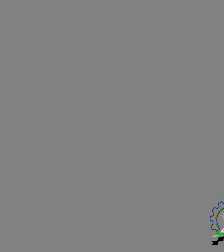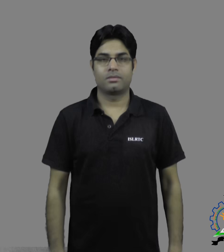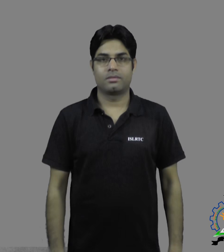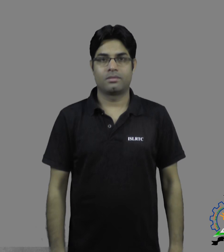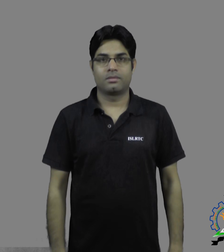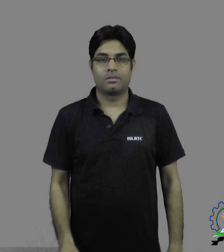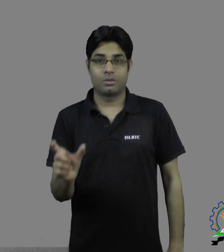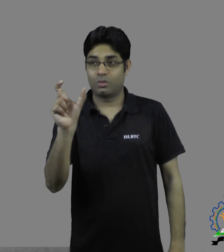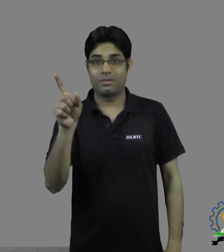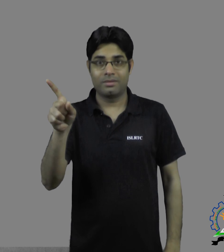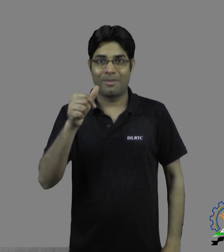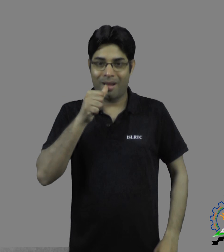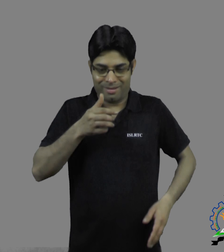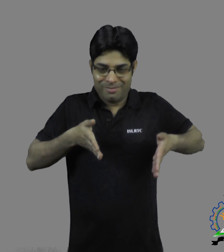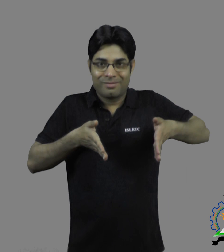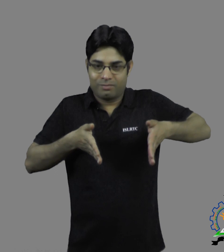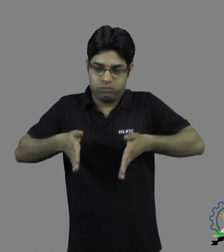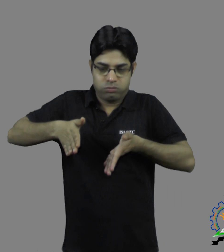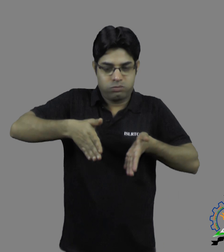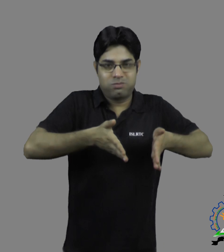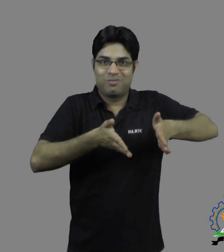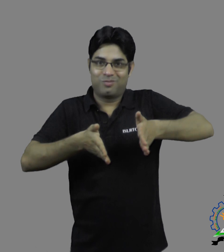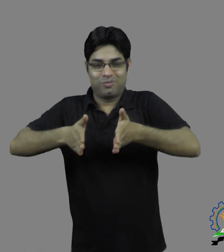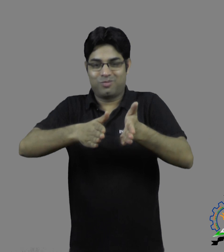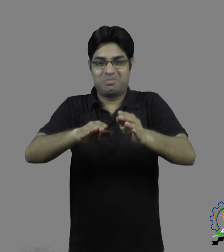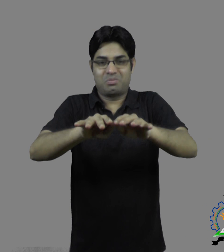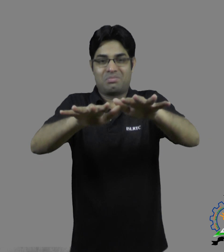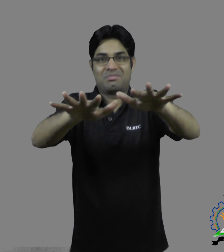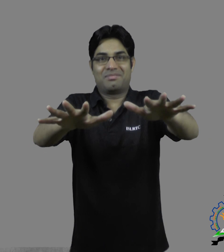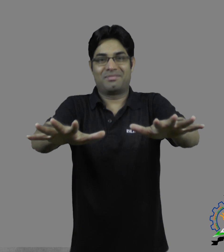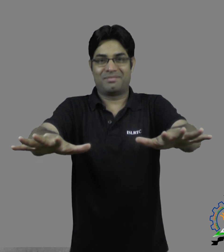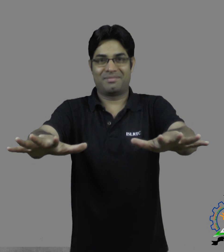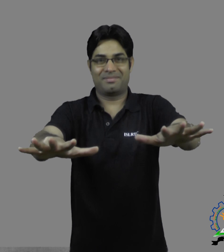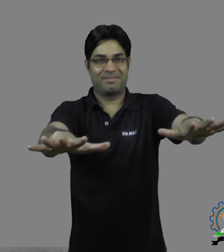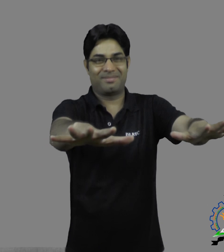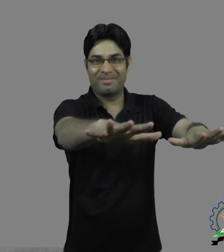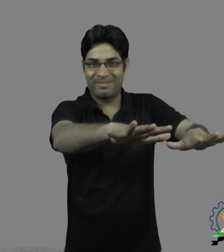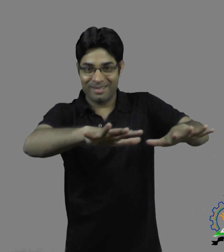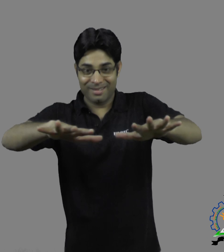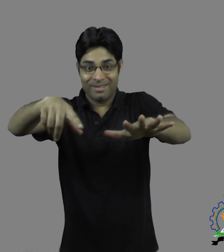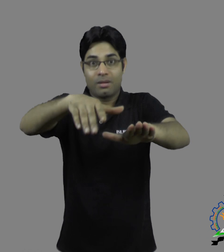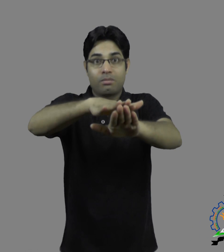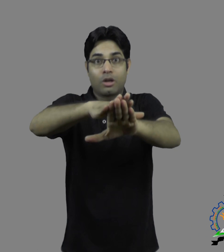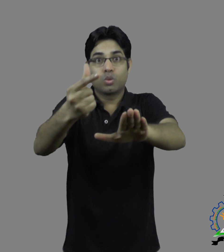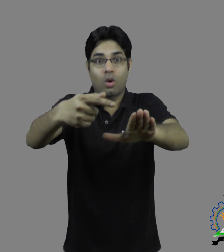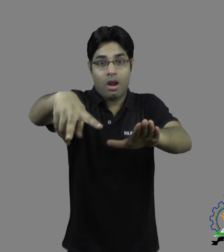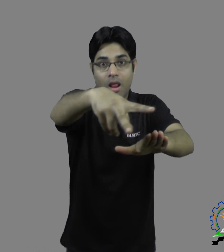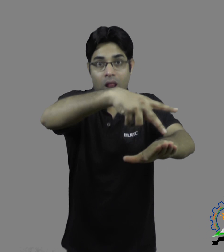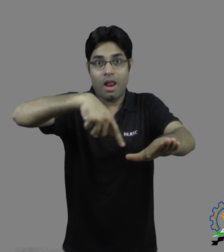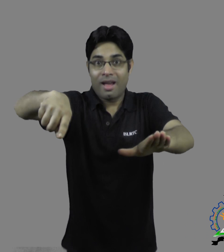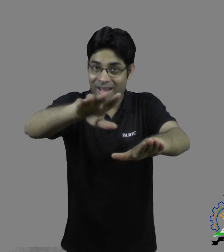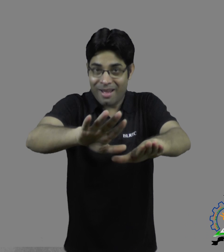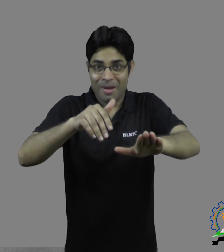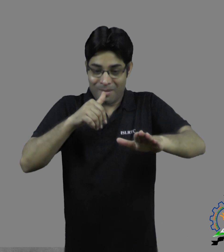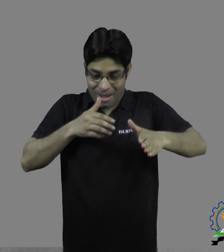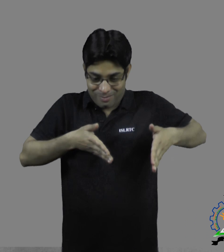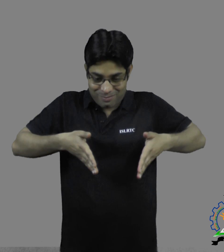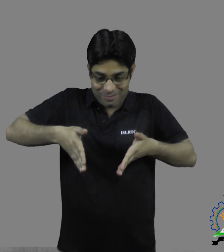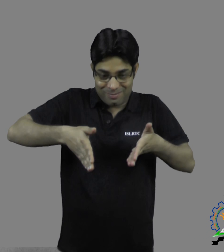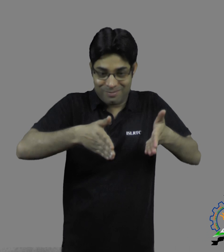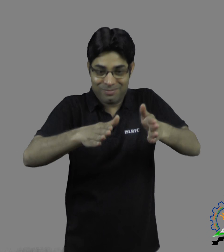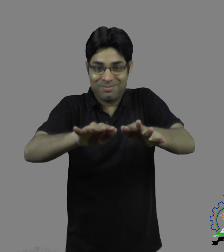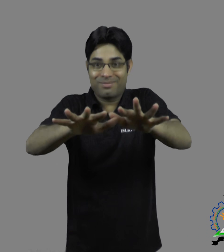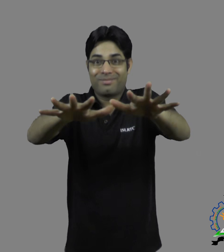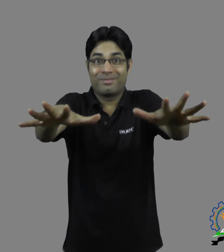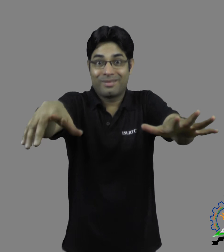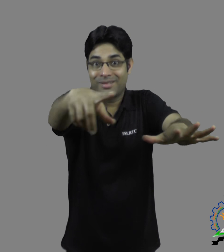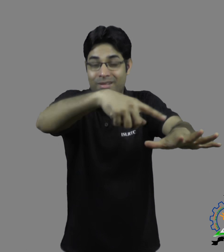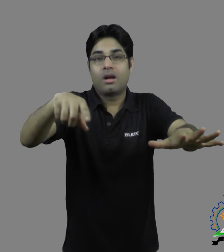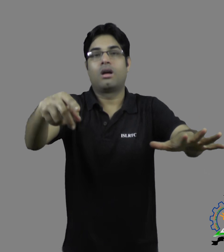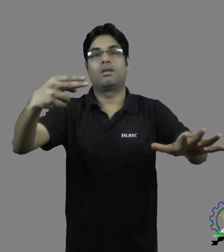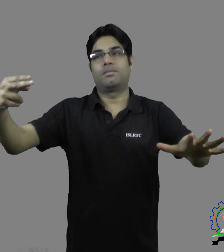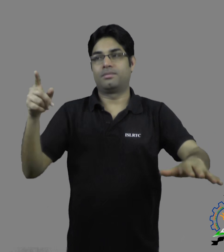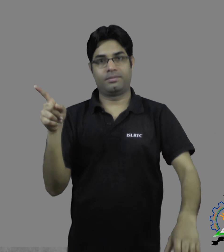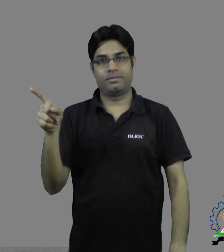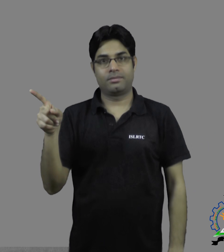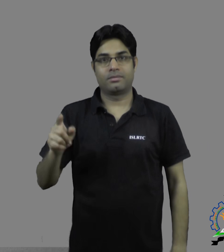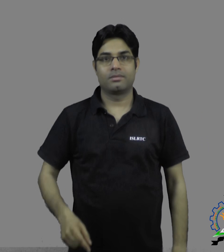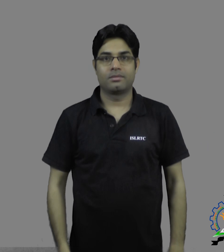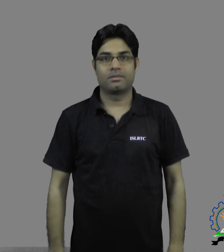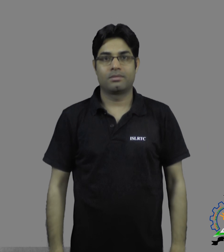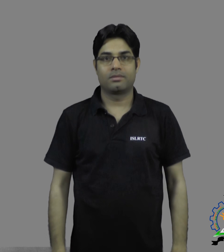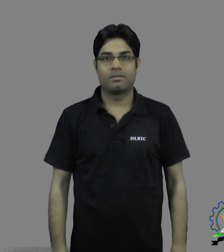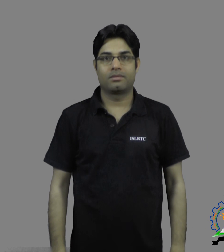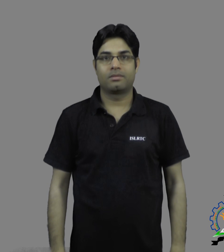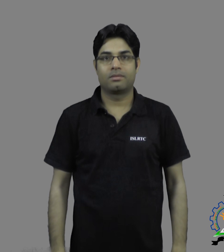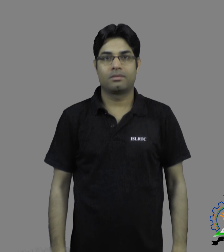Riverine